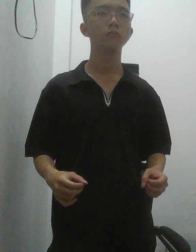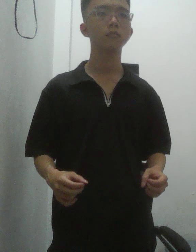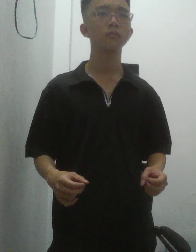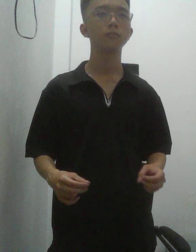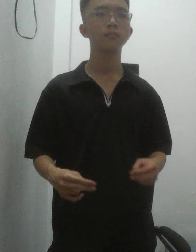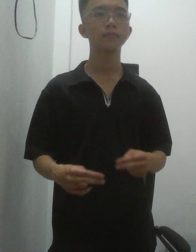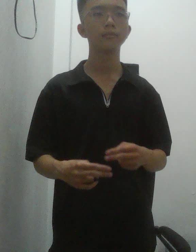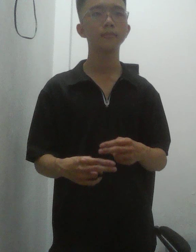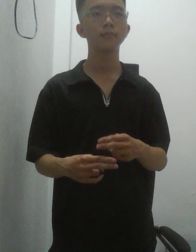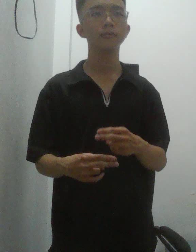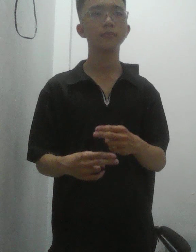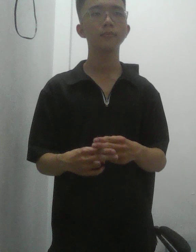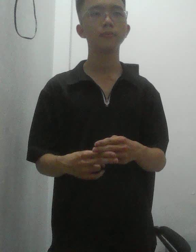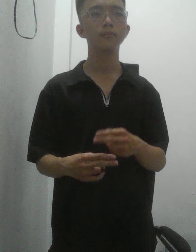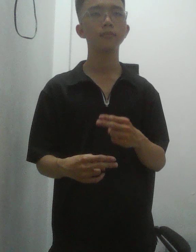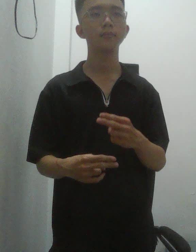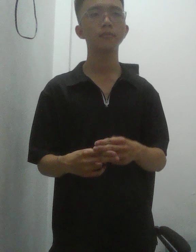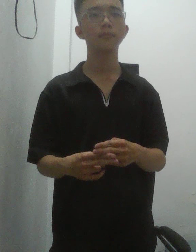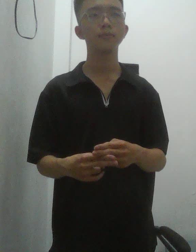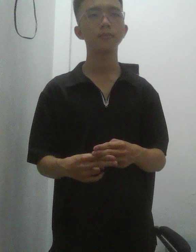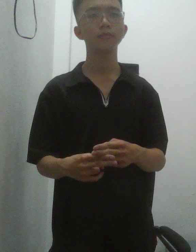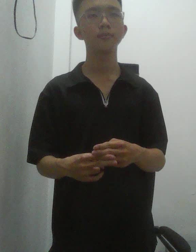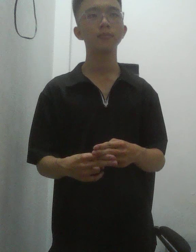ten